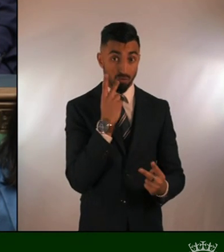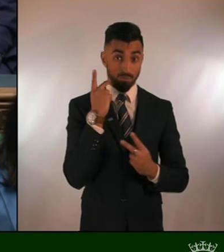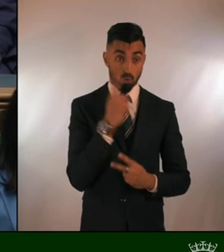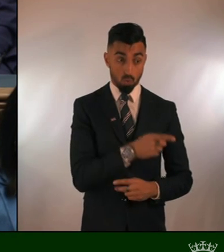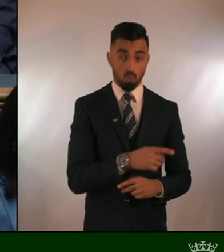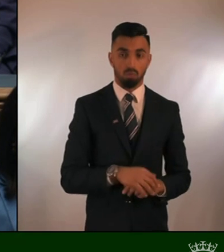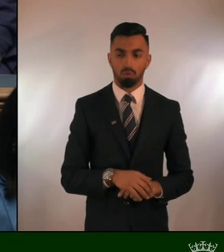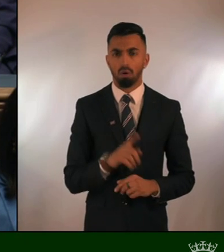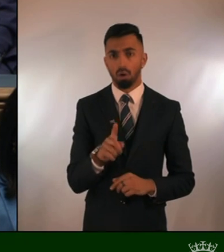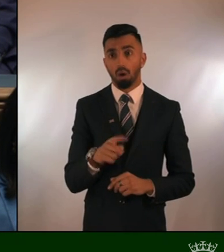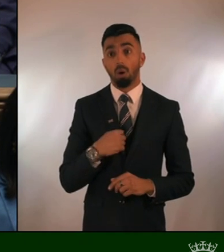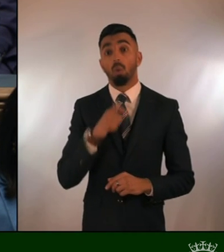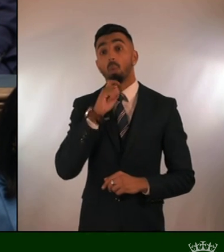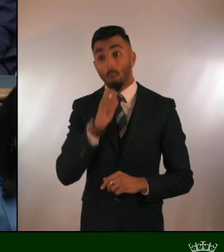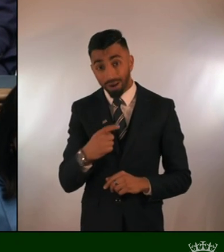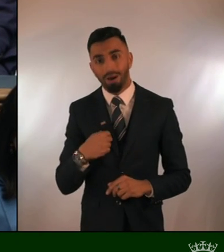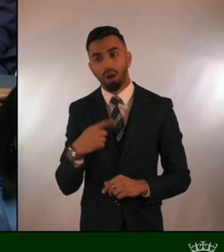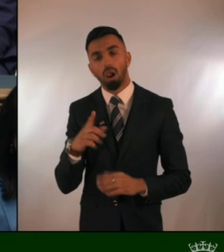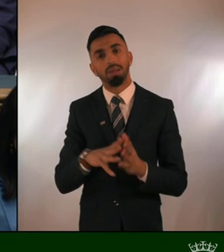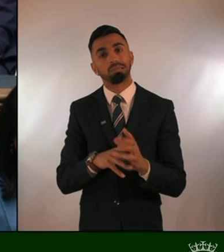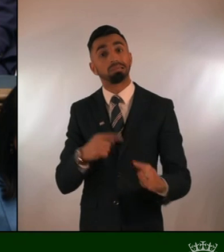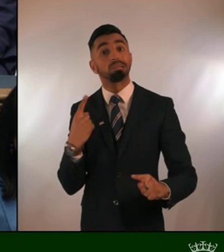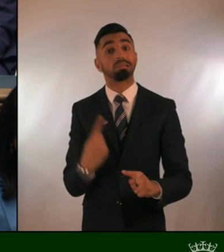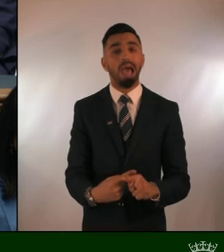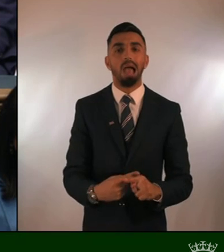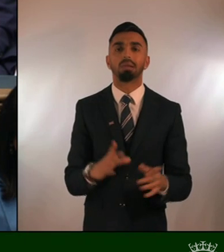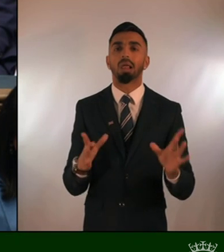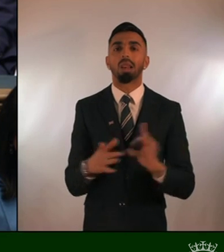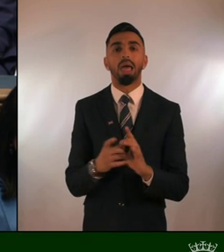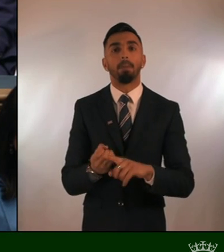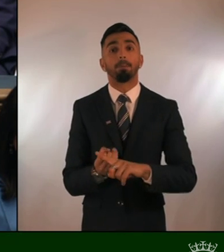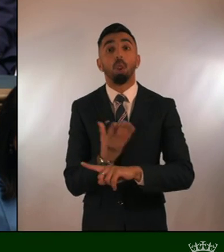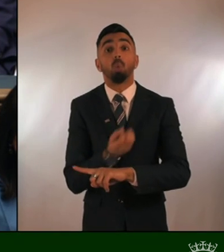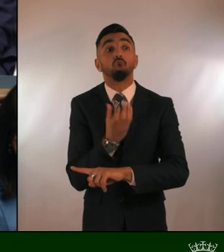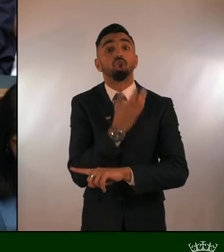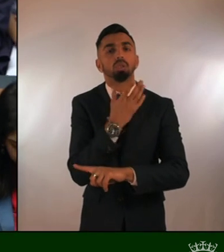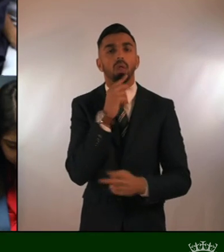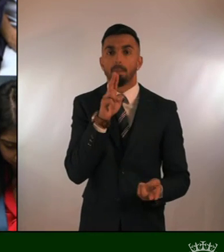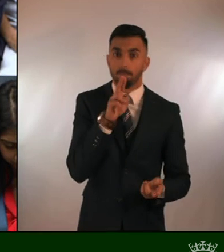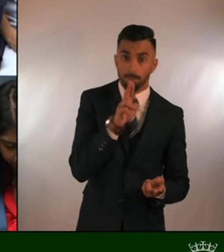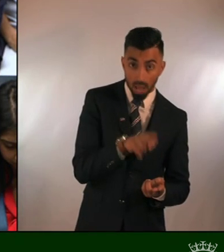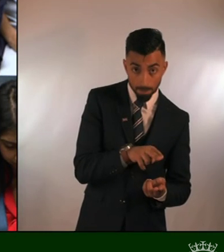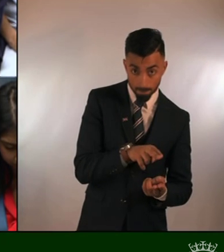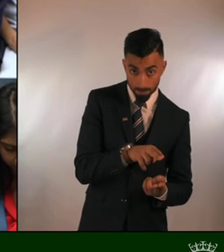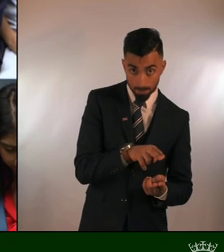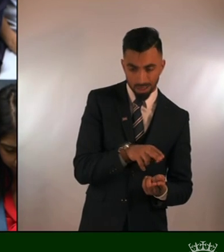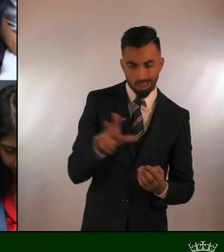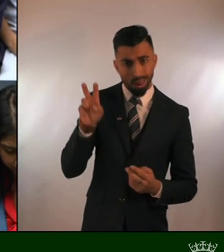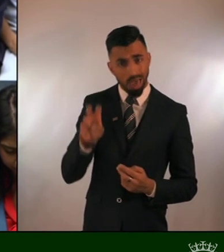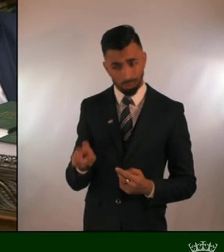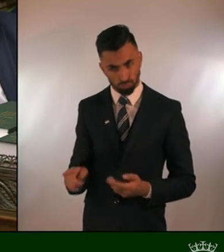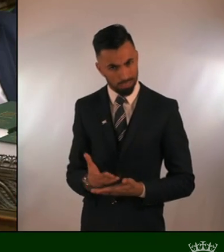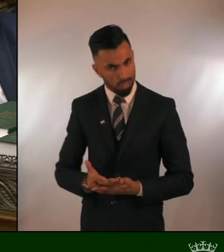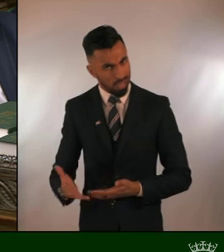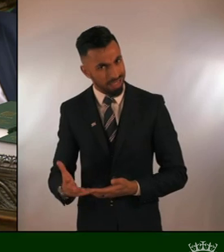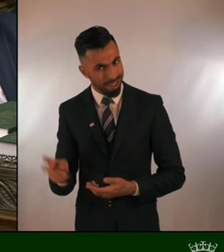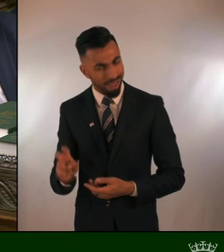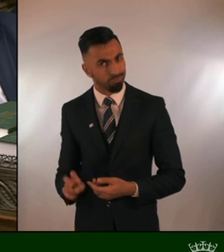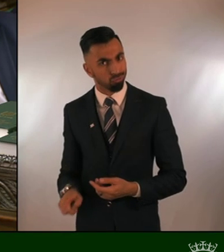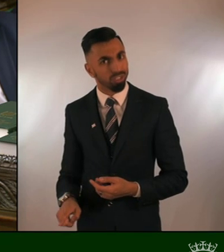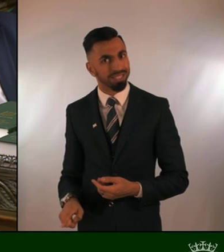Electricity is now a cleaner energy form than gas, but our climate change levy, paid by companies, taxes electricity at a higher rate.